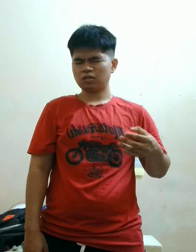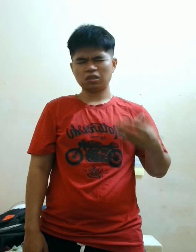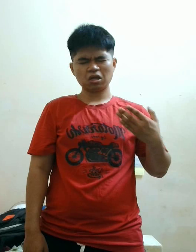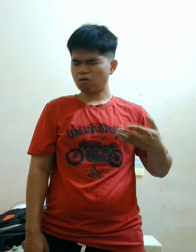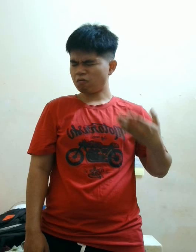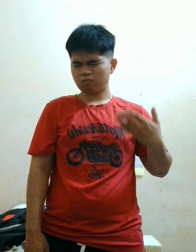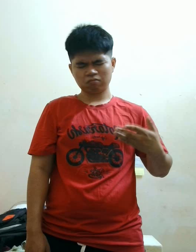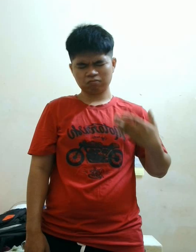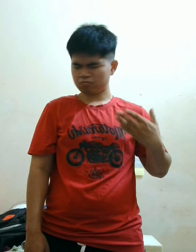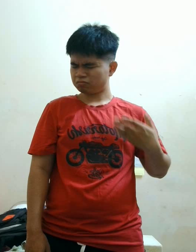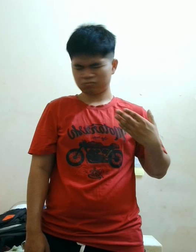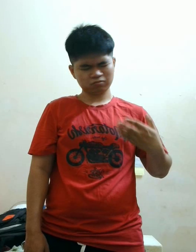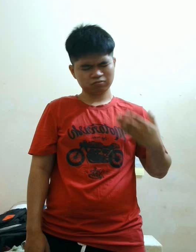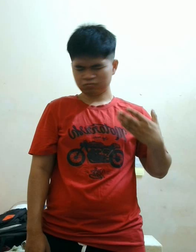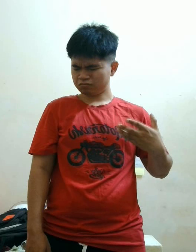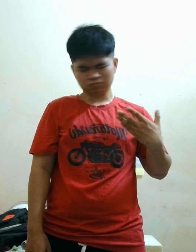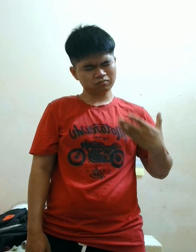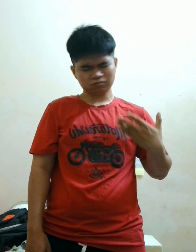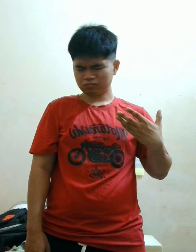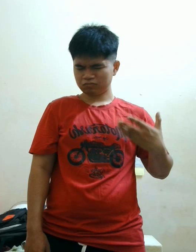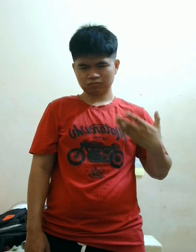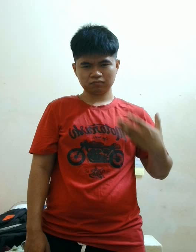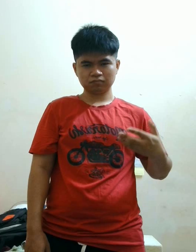nong